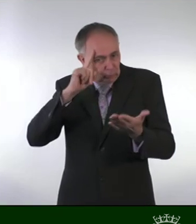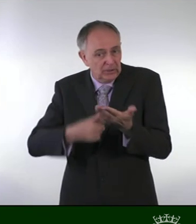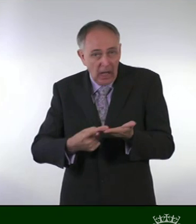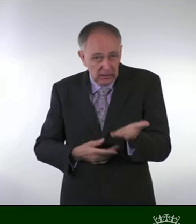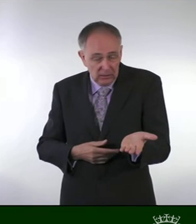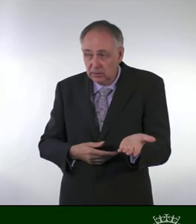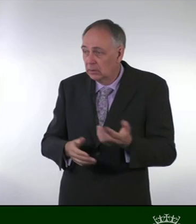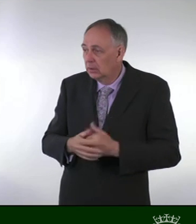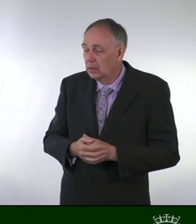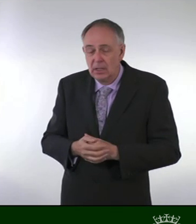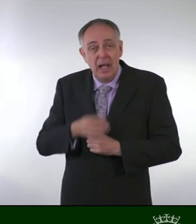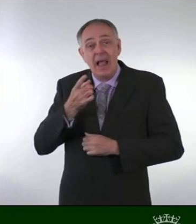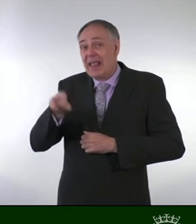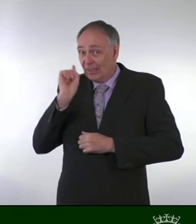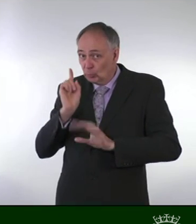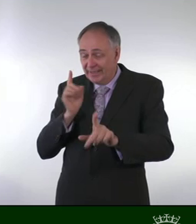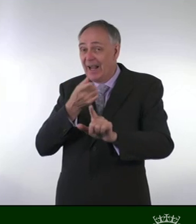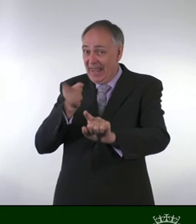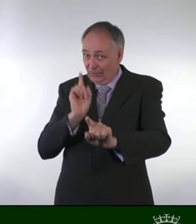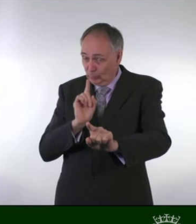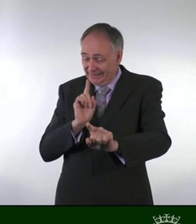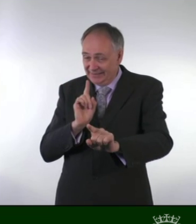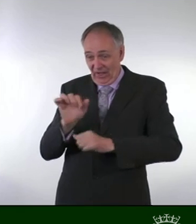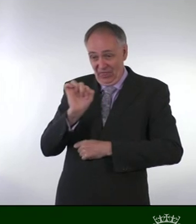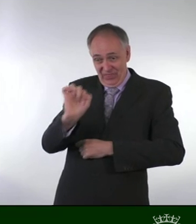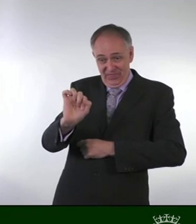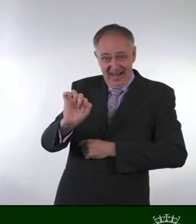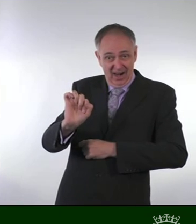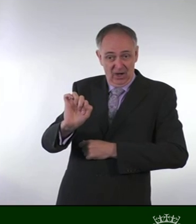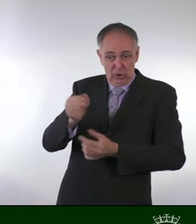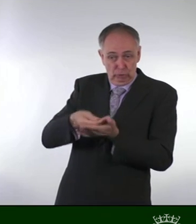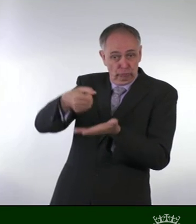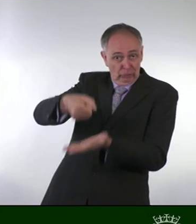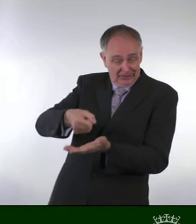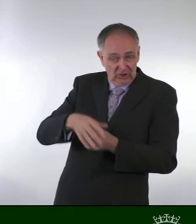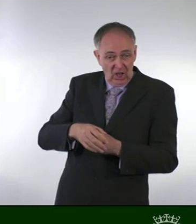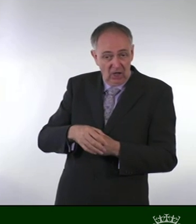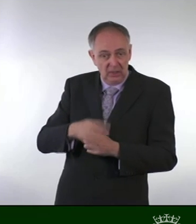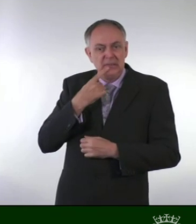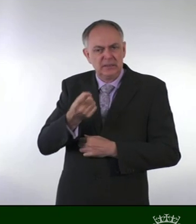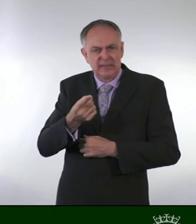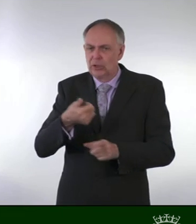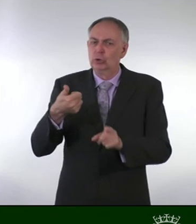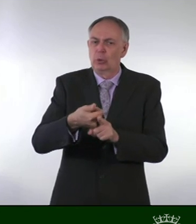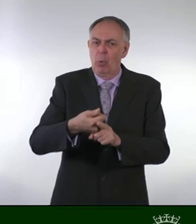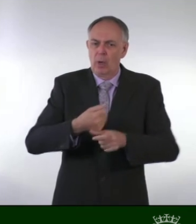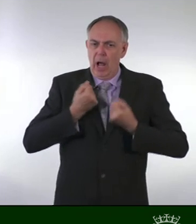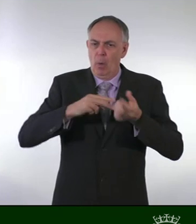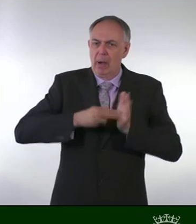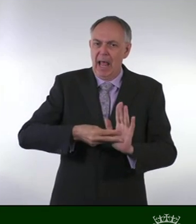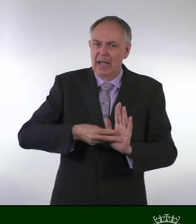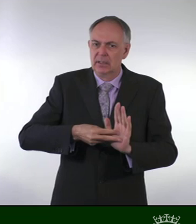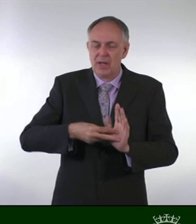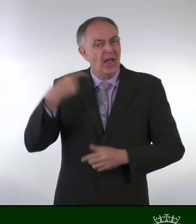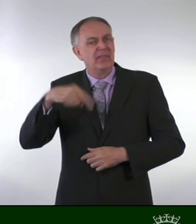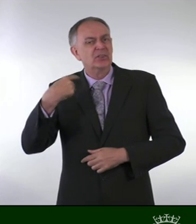Last week, the shadow Chancellor said here in this House of Commons that she supported our programme.